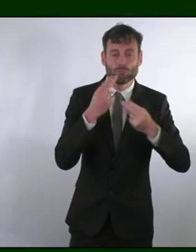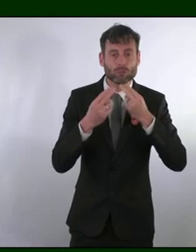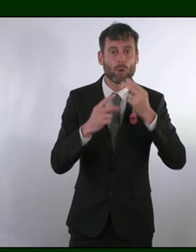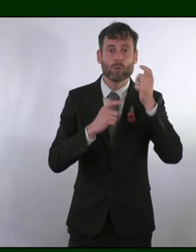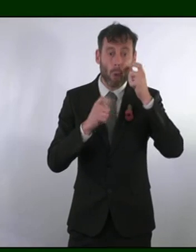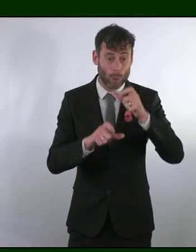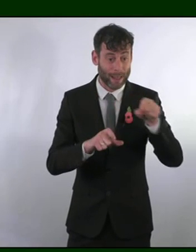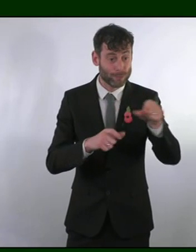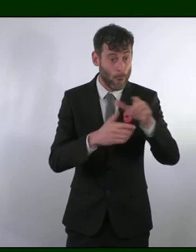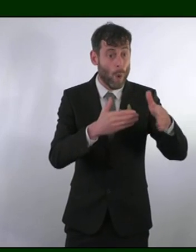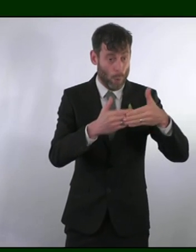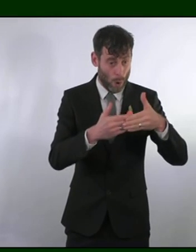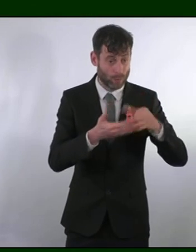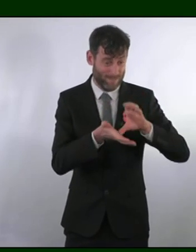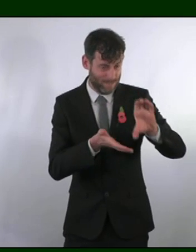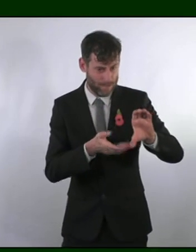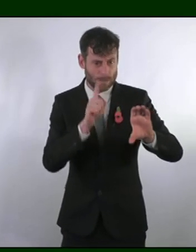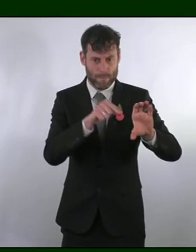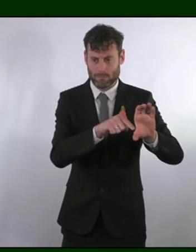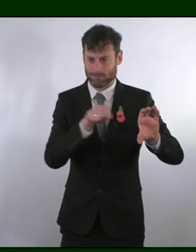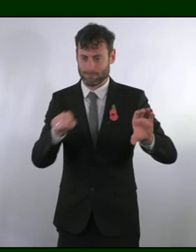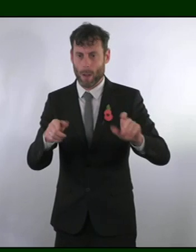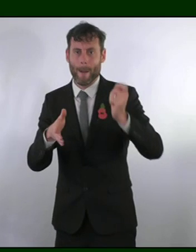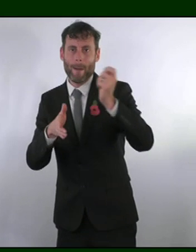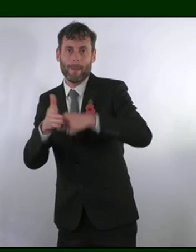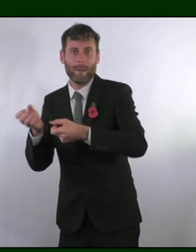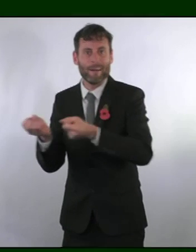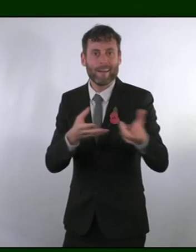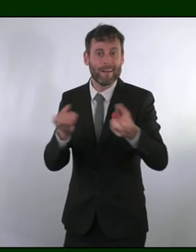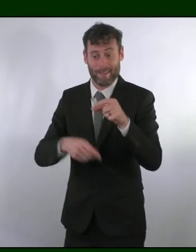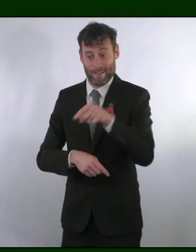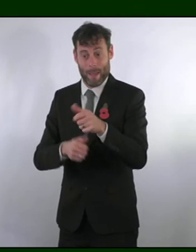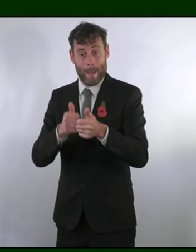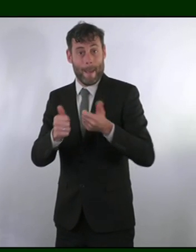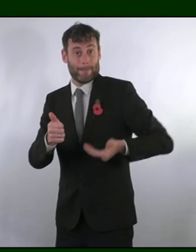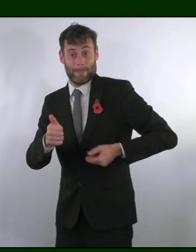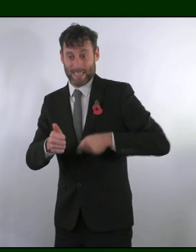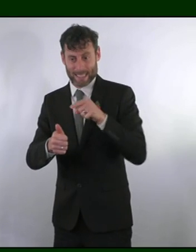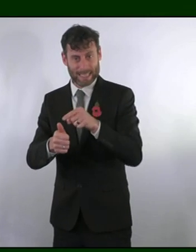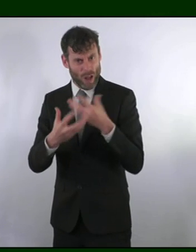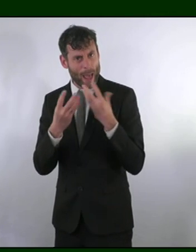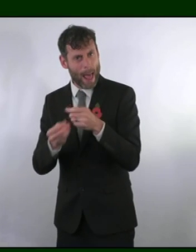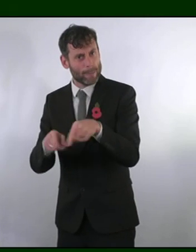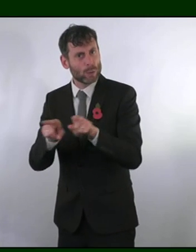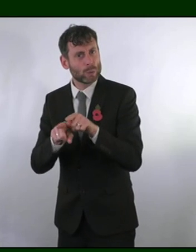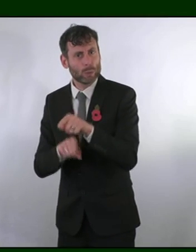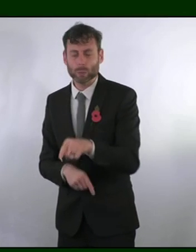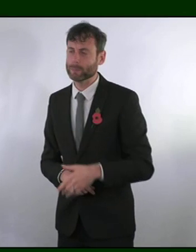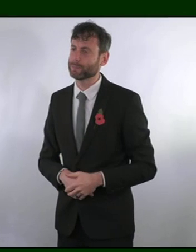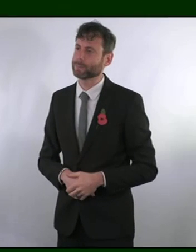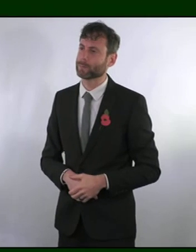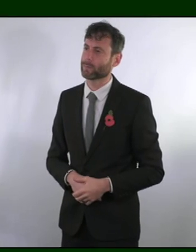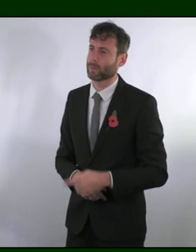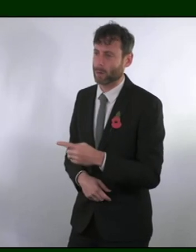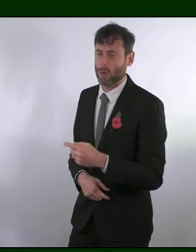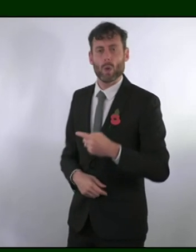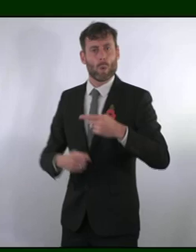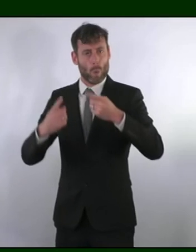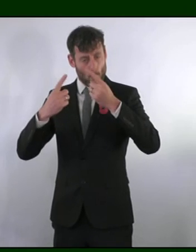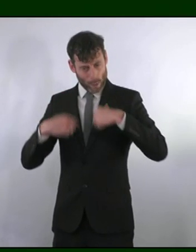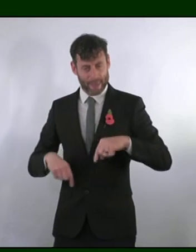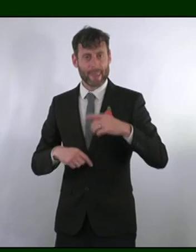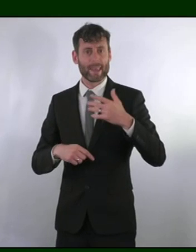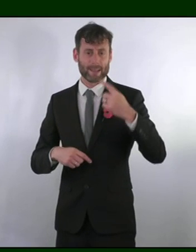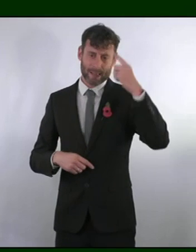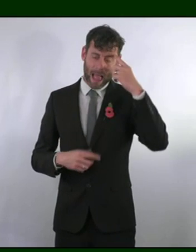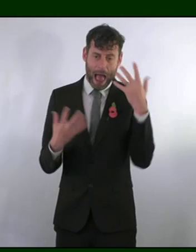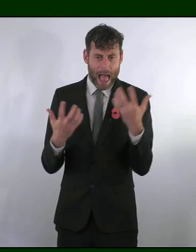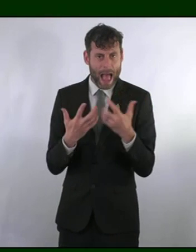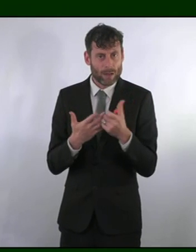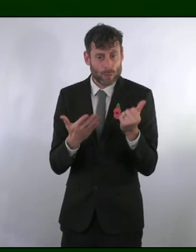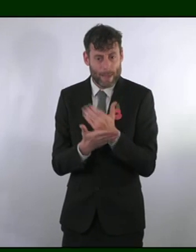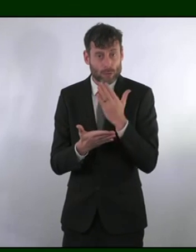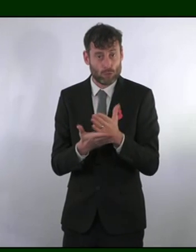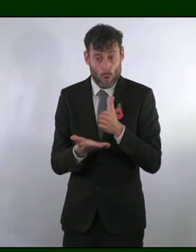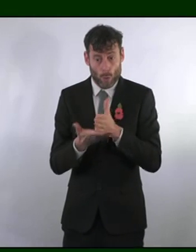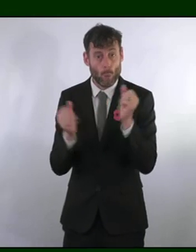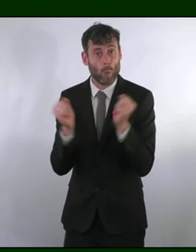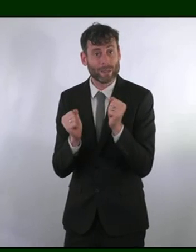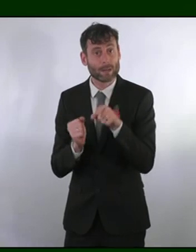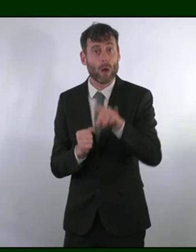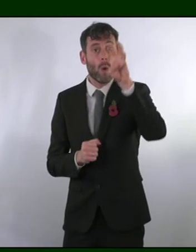The hon. Gentleman raises an excellent point. One of the things that we are looking at, together with local authorities and the Welsh tourist authorities, is ways of making sure that we keep a tourist season going throughout the tough winter months.